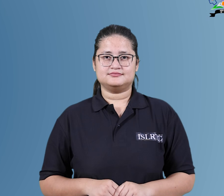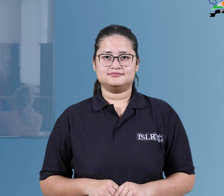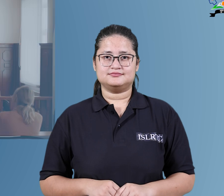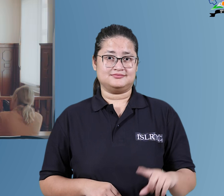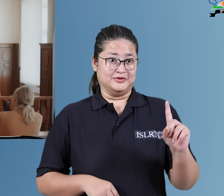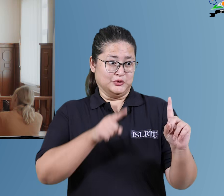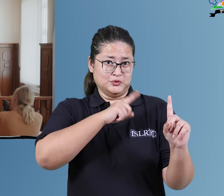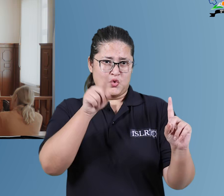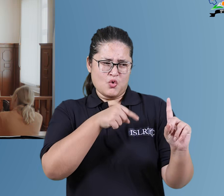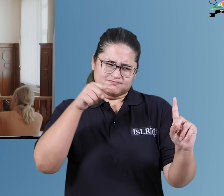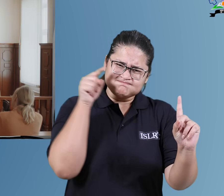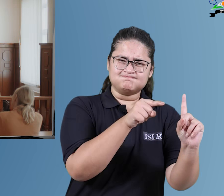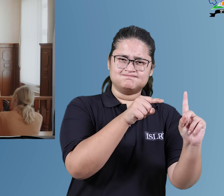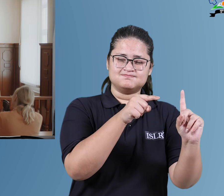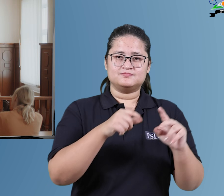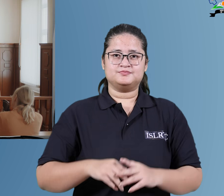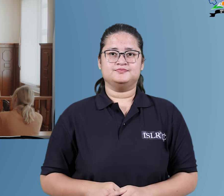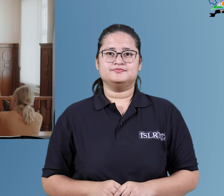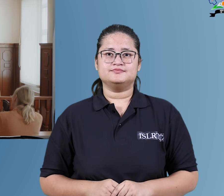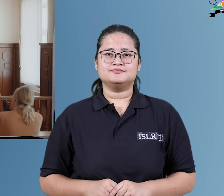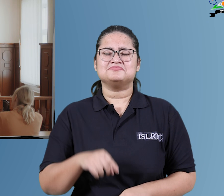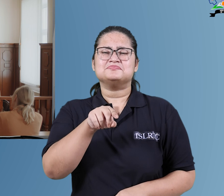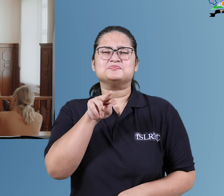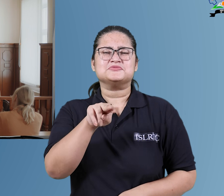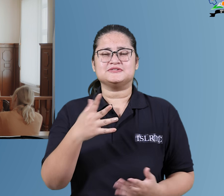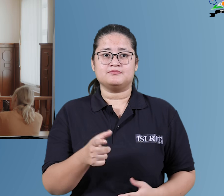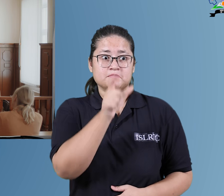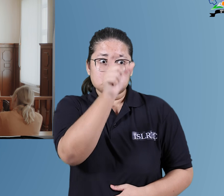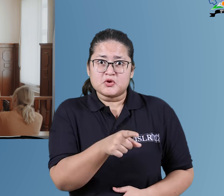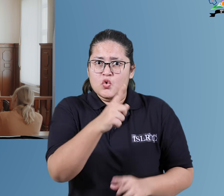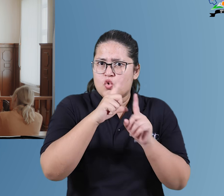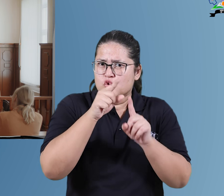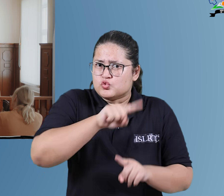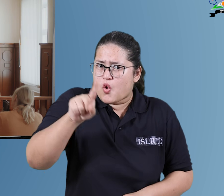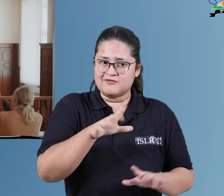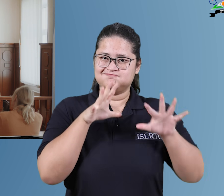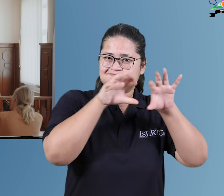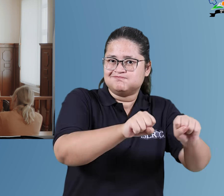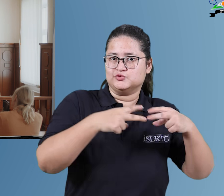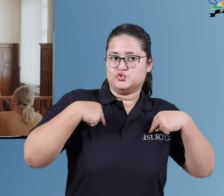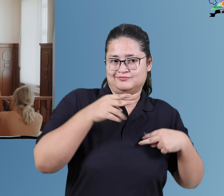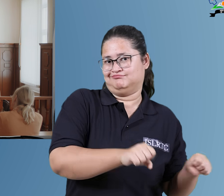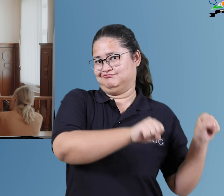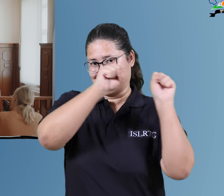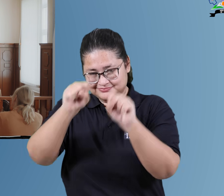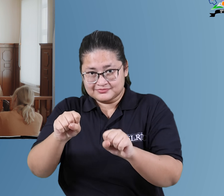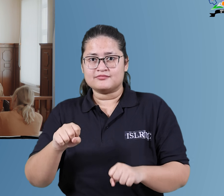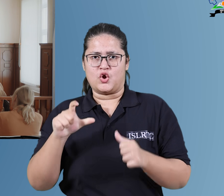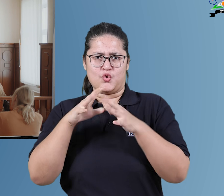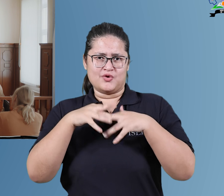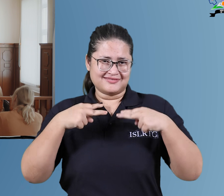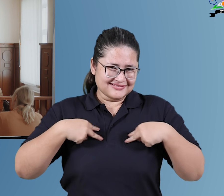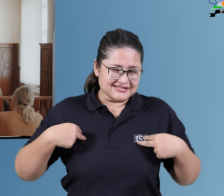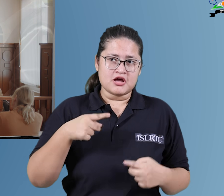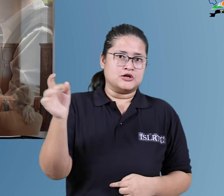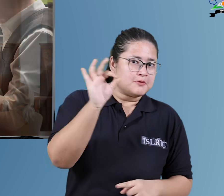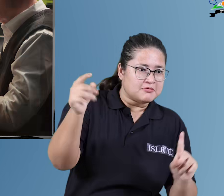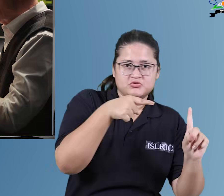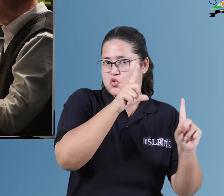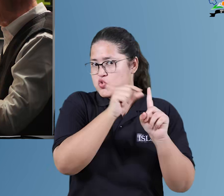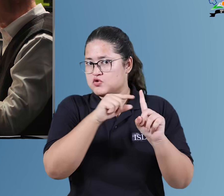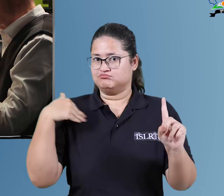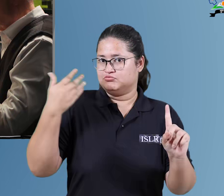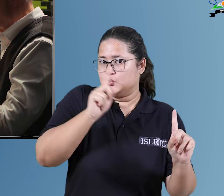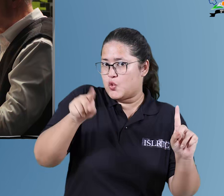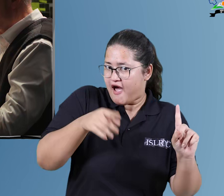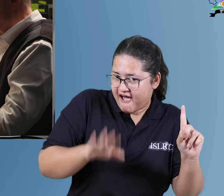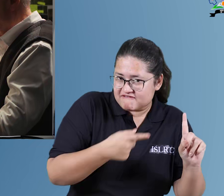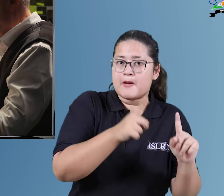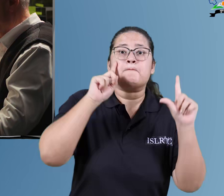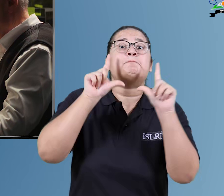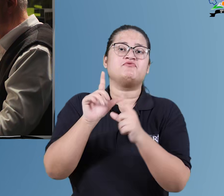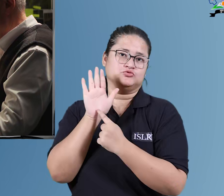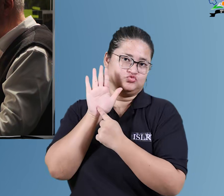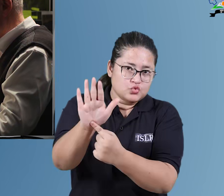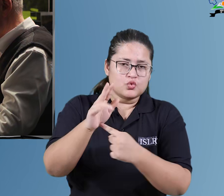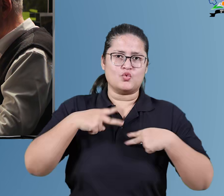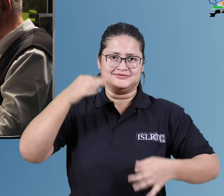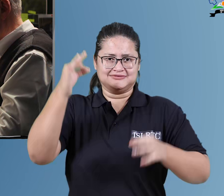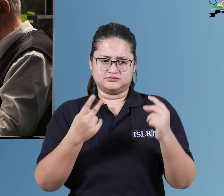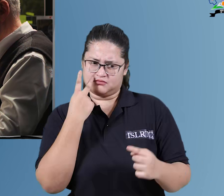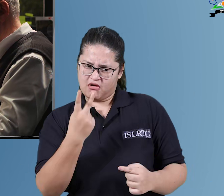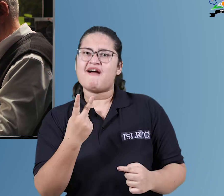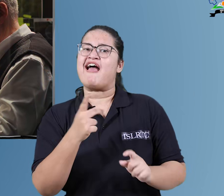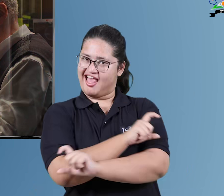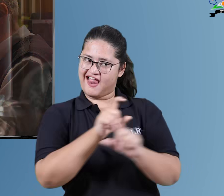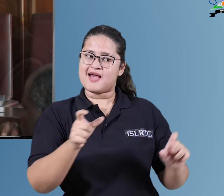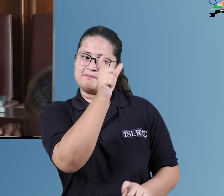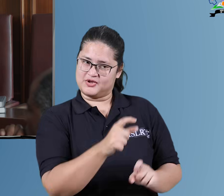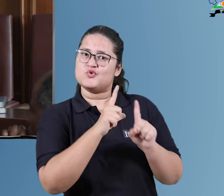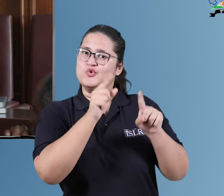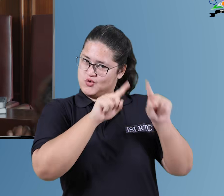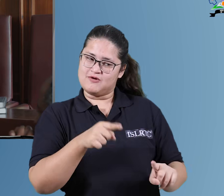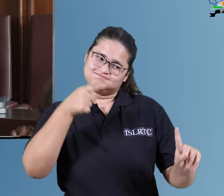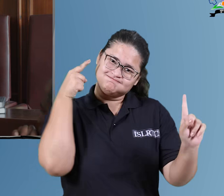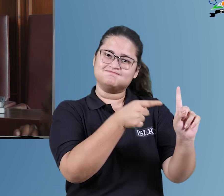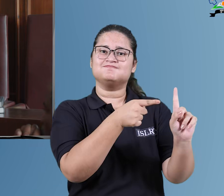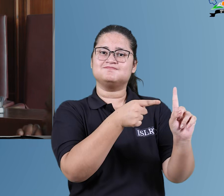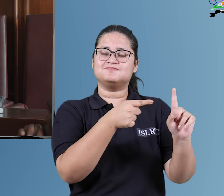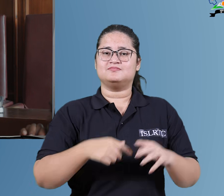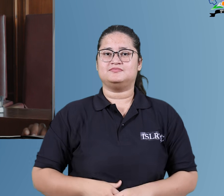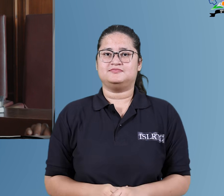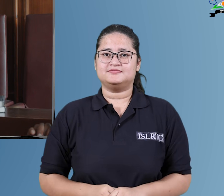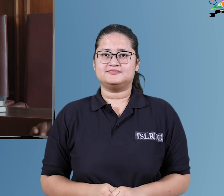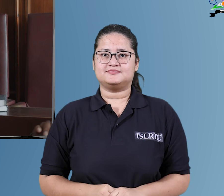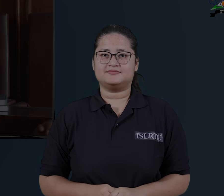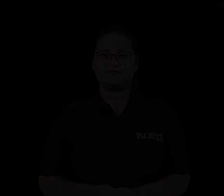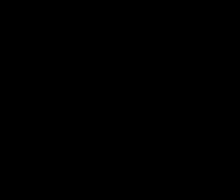Indict To indict in a court case means to formally accuse someone of a crime. This usually happens after an investigating panel reviews the evidence and decides there is sufficient basis for prosecution.